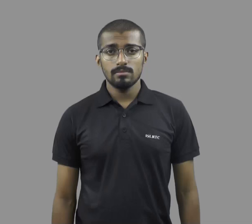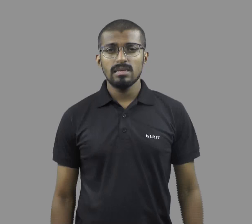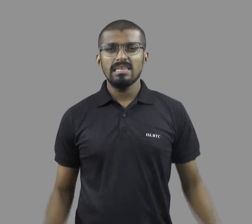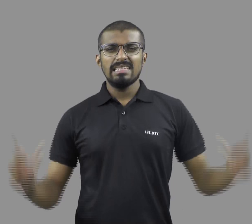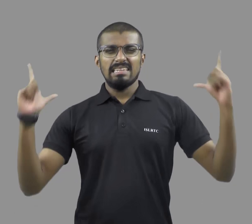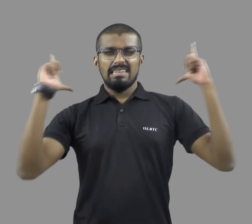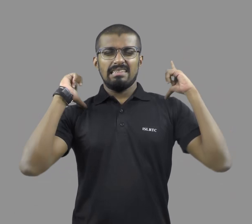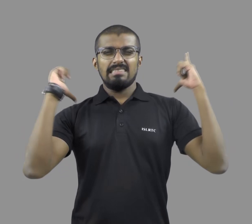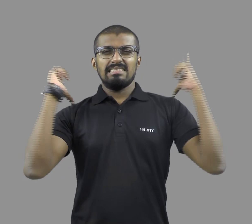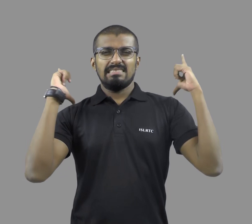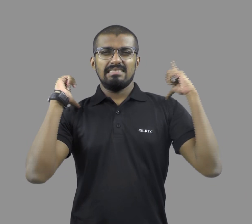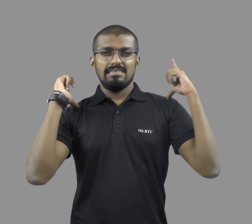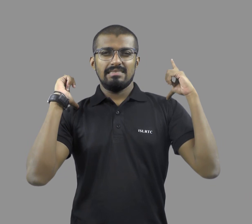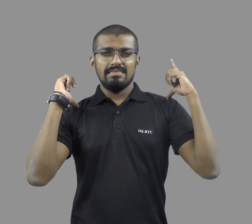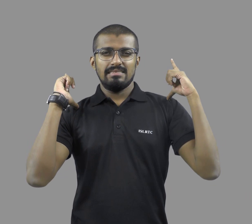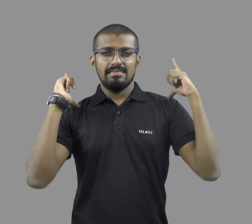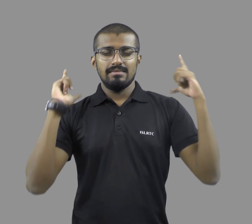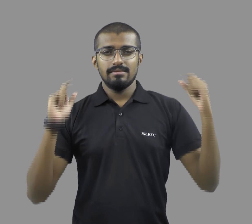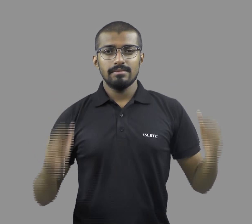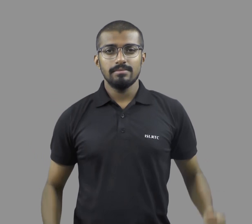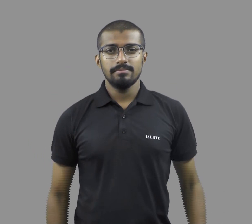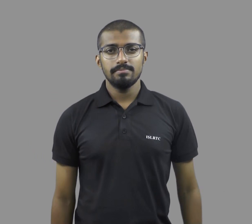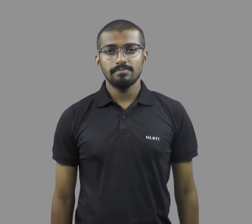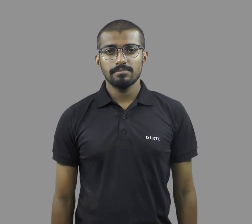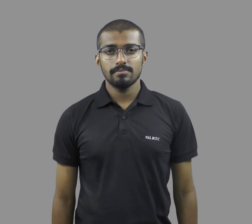Lazy Inactive